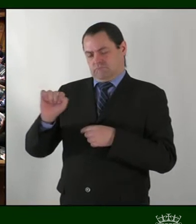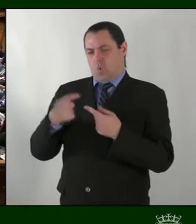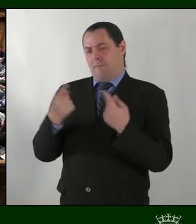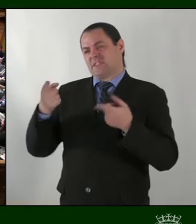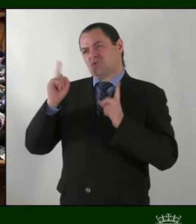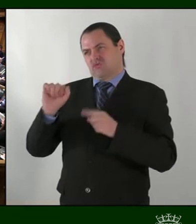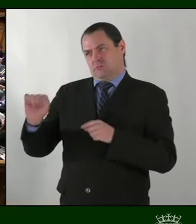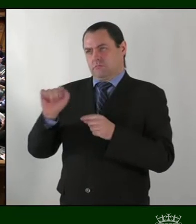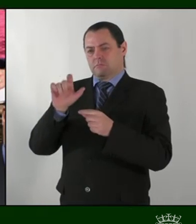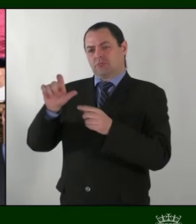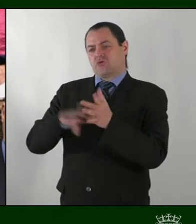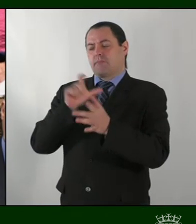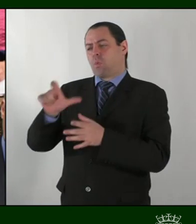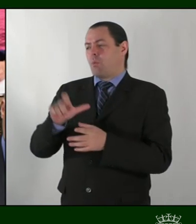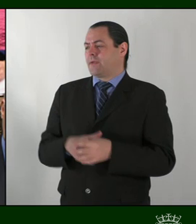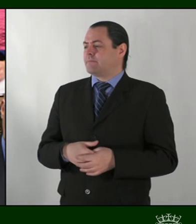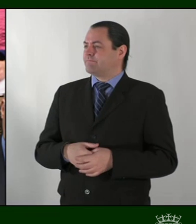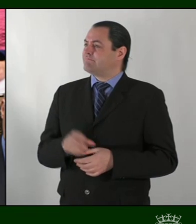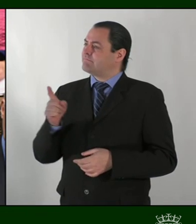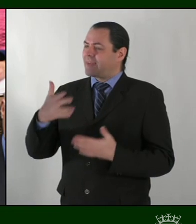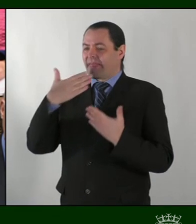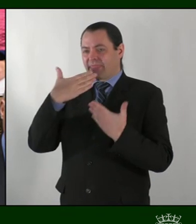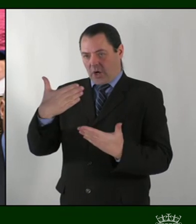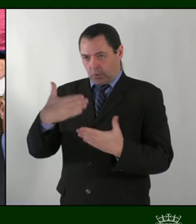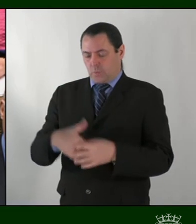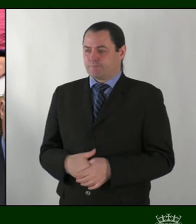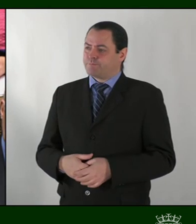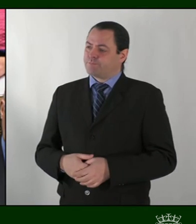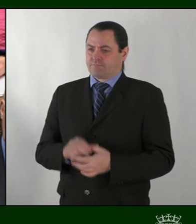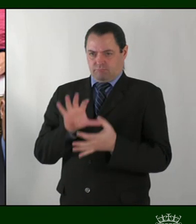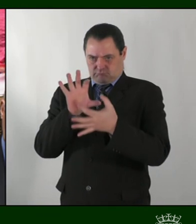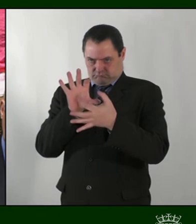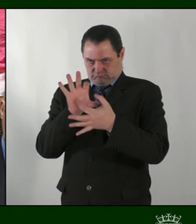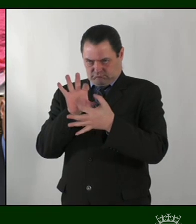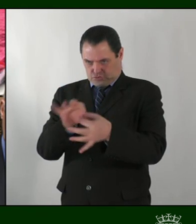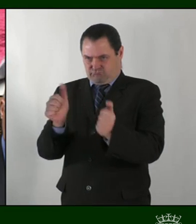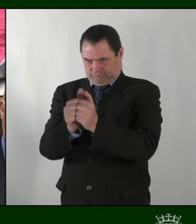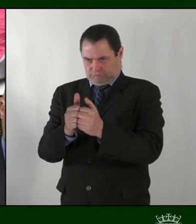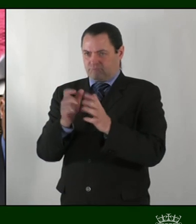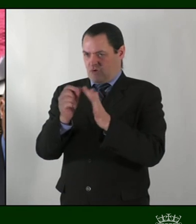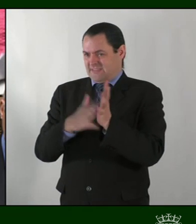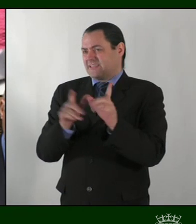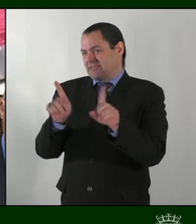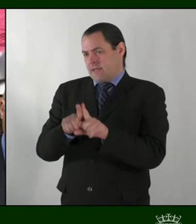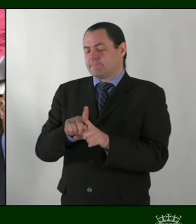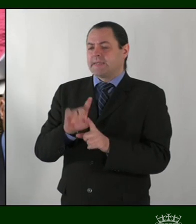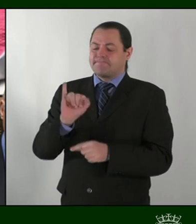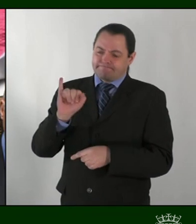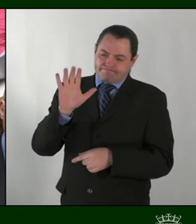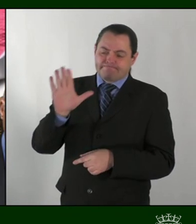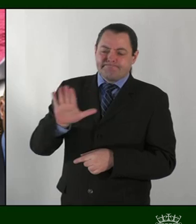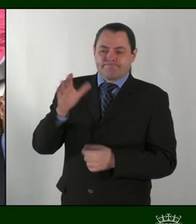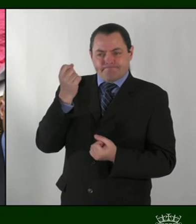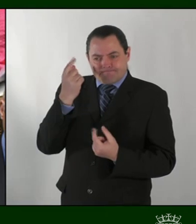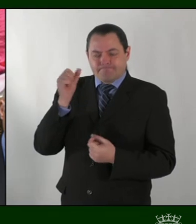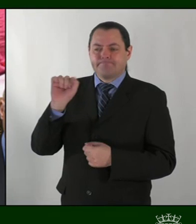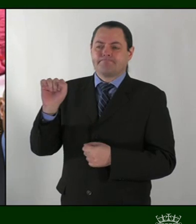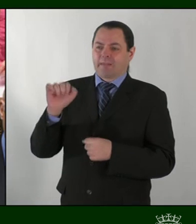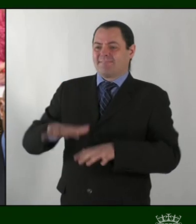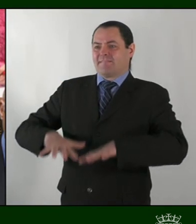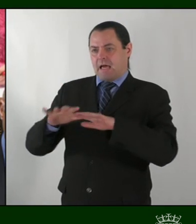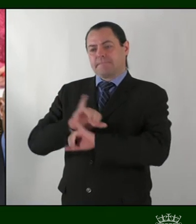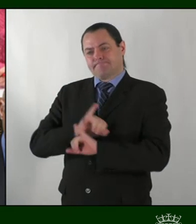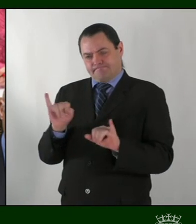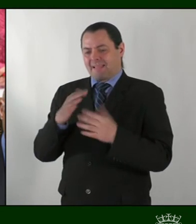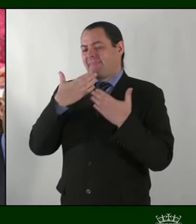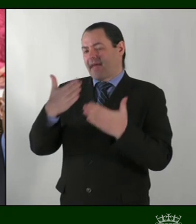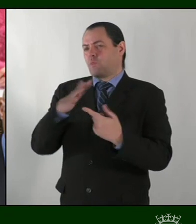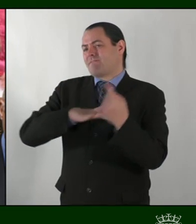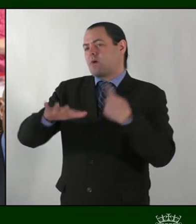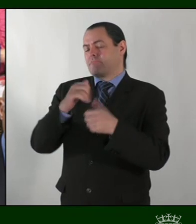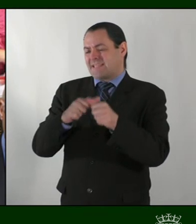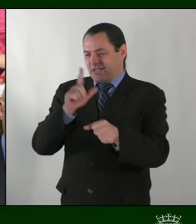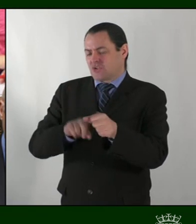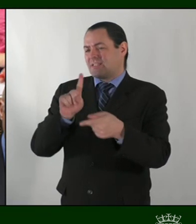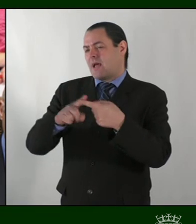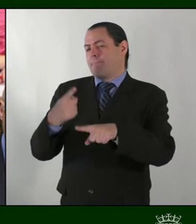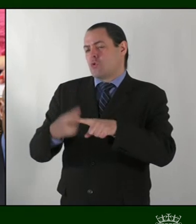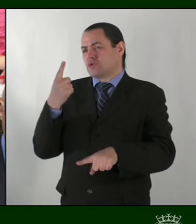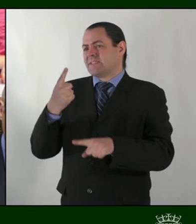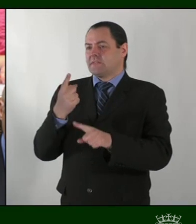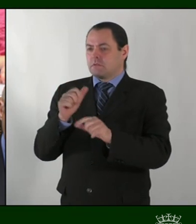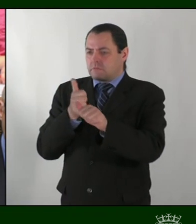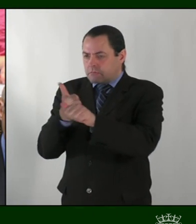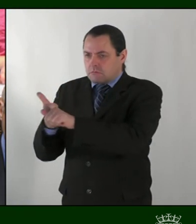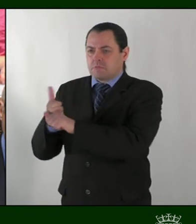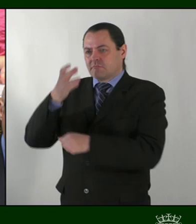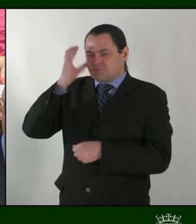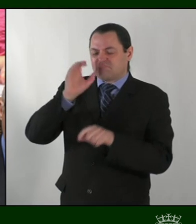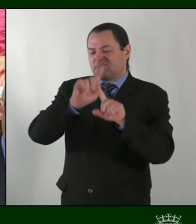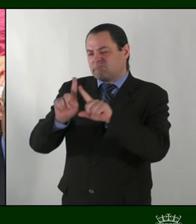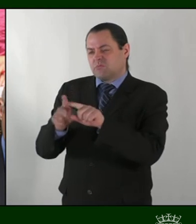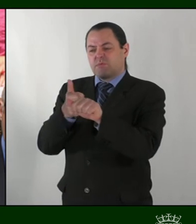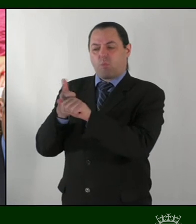I join the Prime Minister in expressing sympathy and support to the victims of flooding and thank the Environment Agency and all the emergency services that are doing their best to help people.